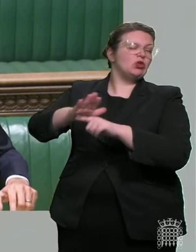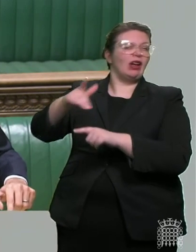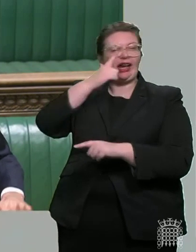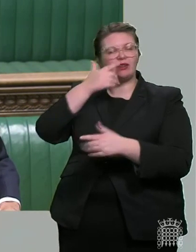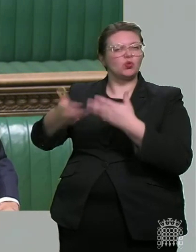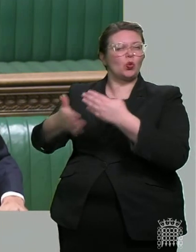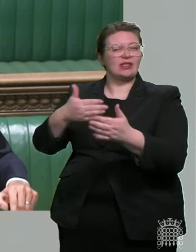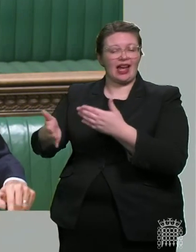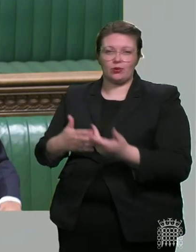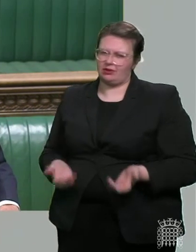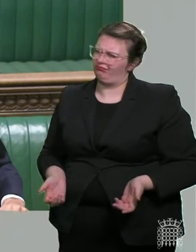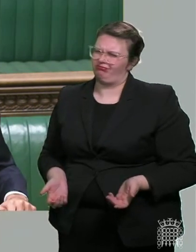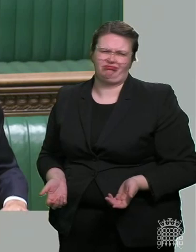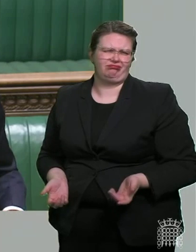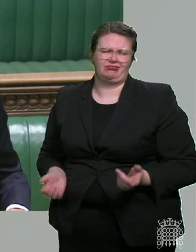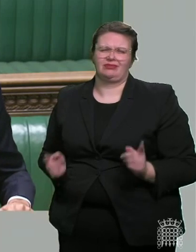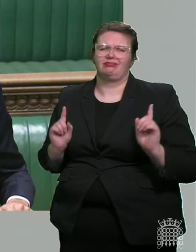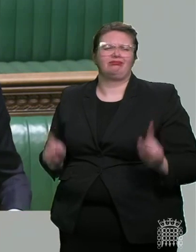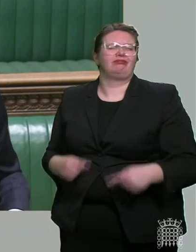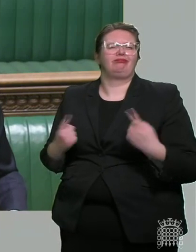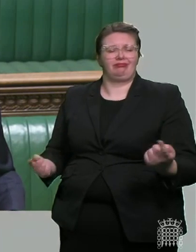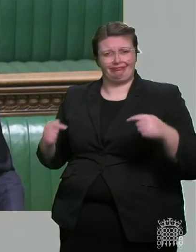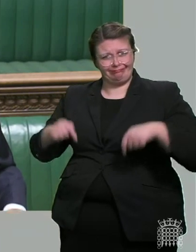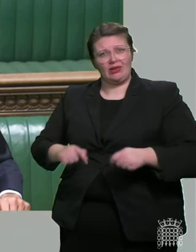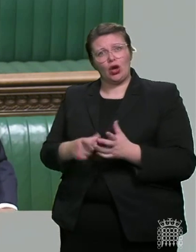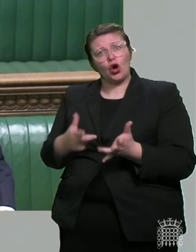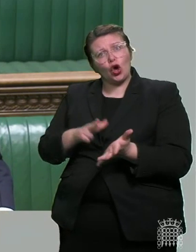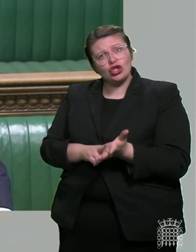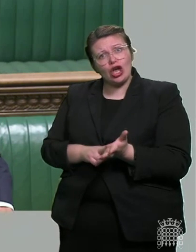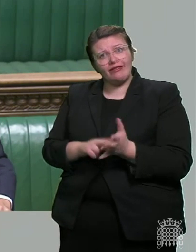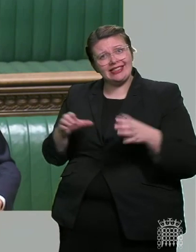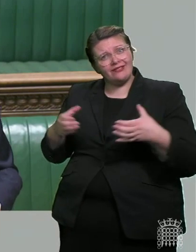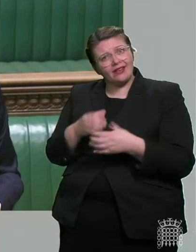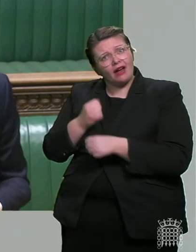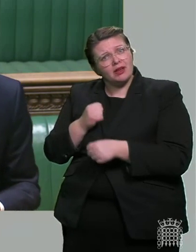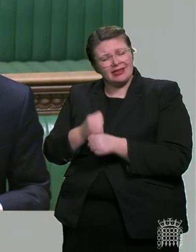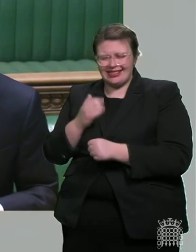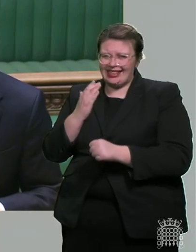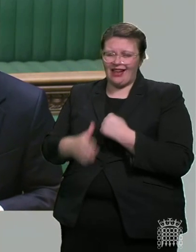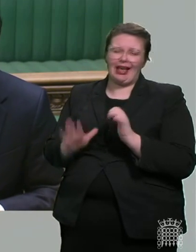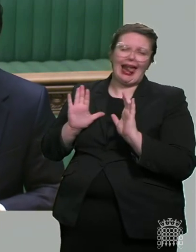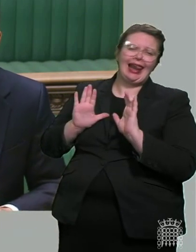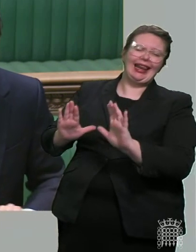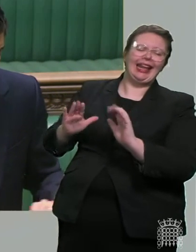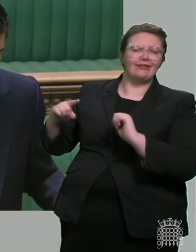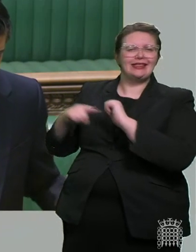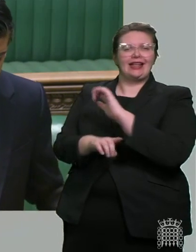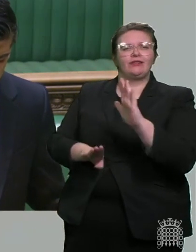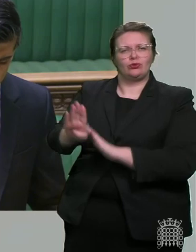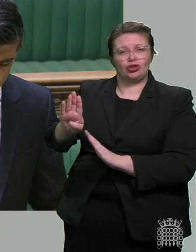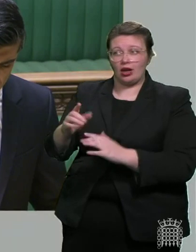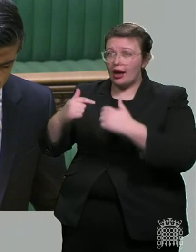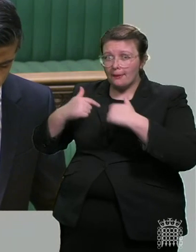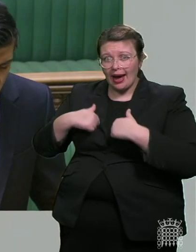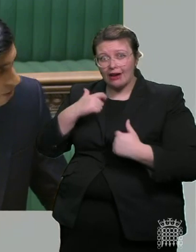That has never been the way of a Conservative Government, and nor do I believe it can be the way of a responsible Chancellor.